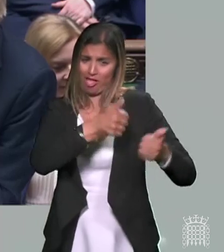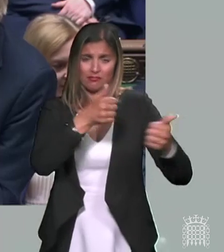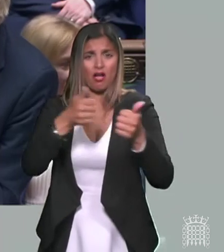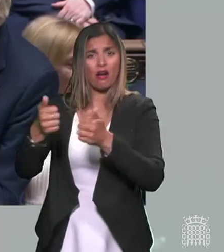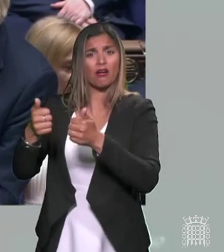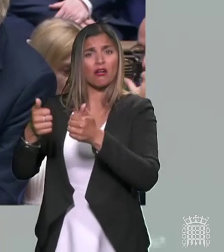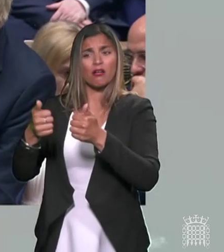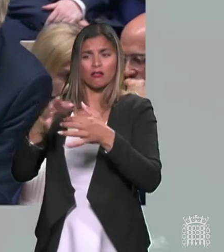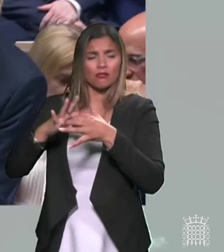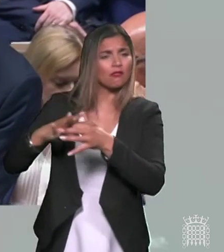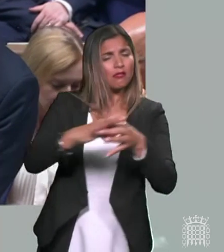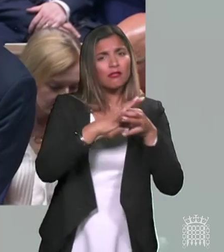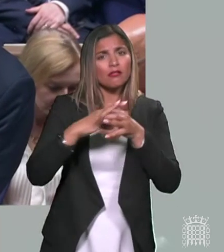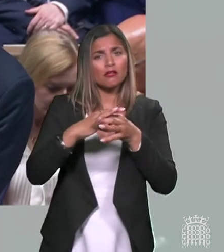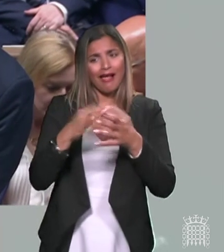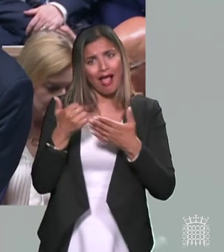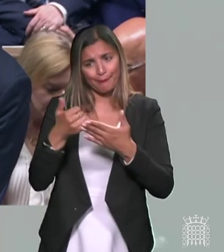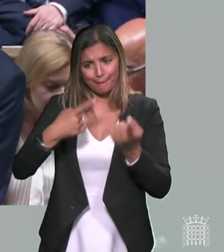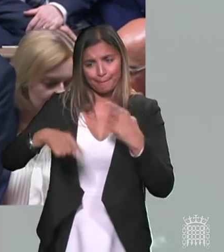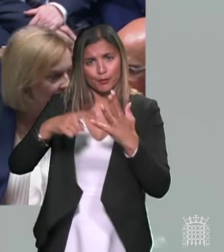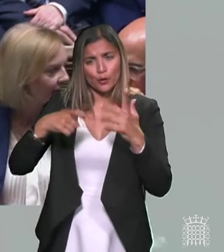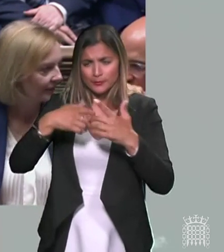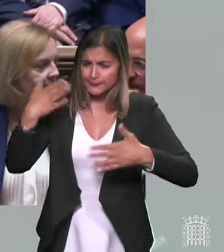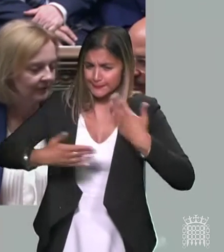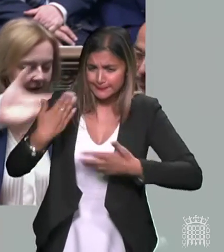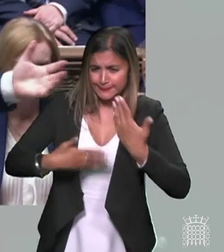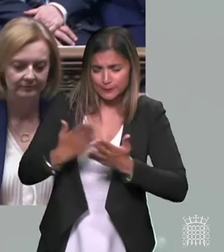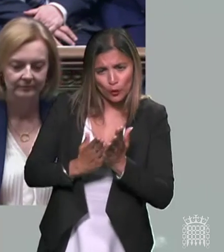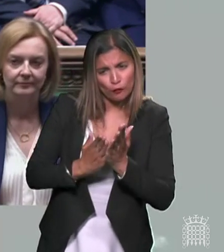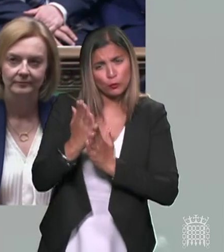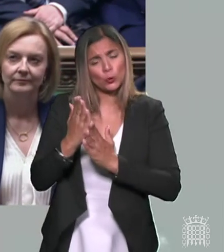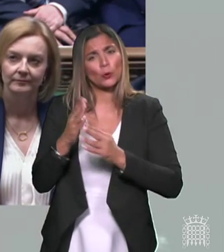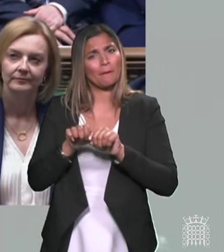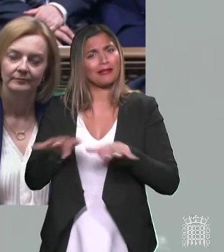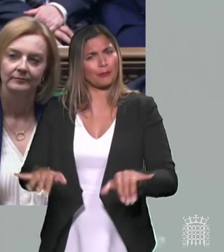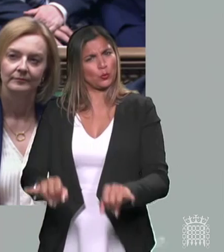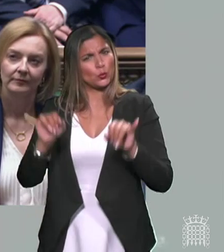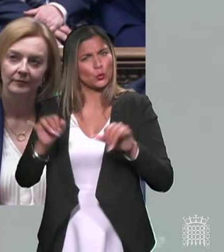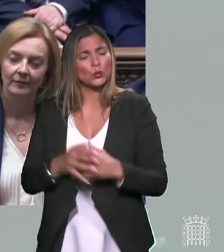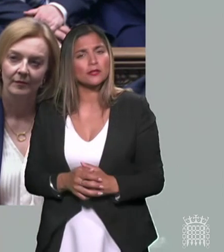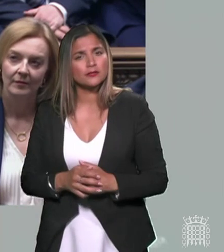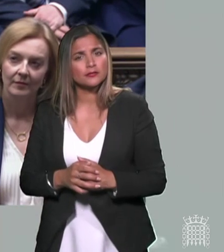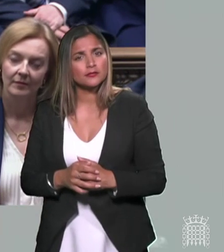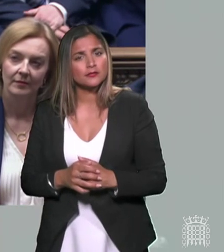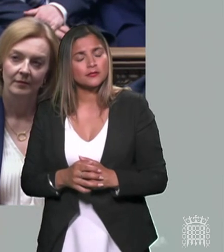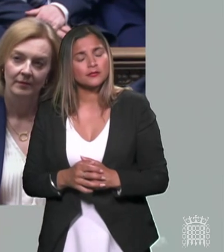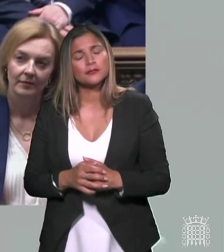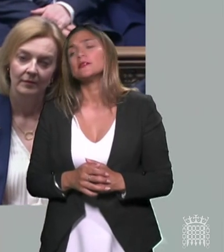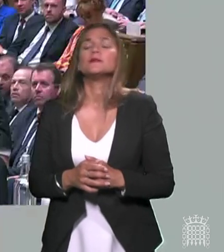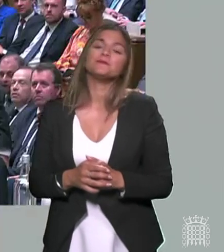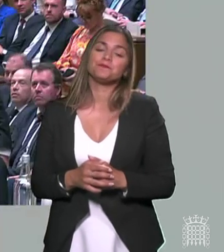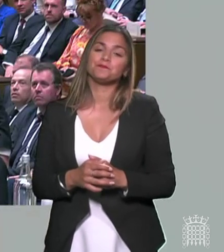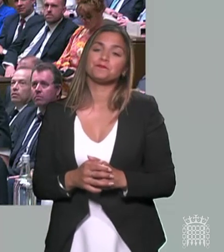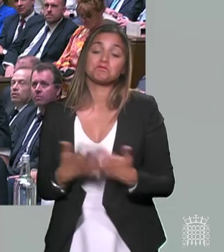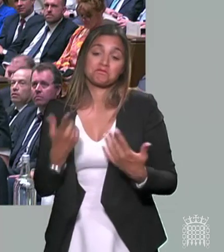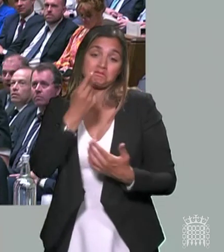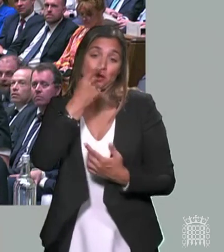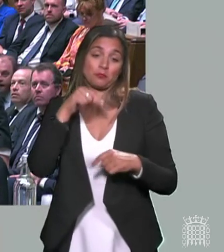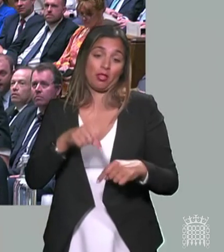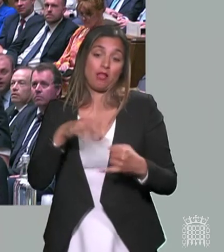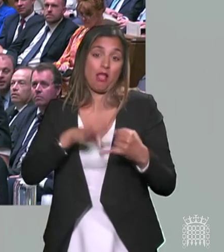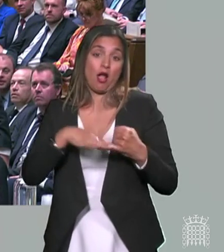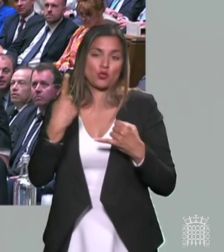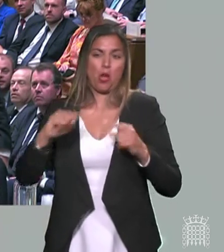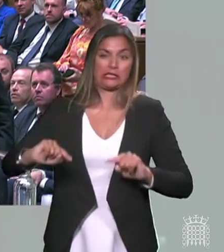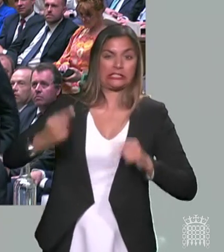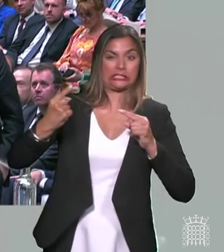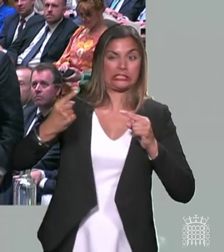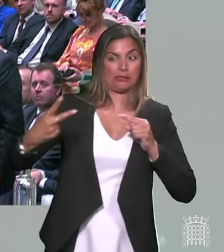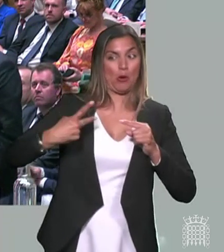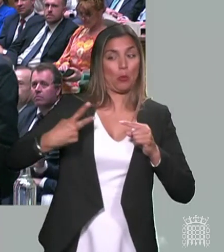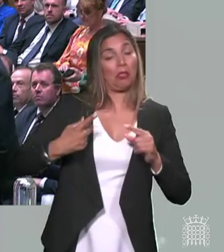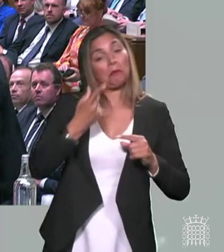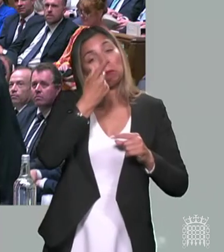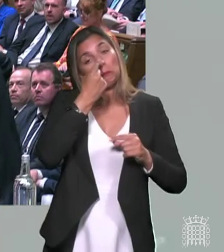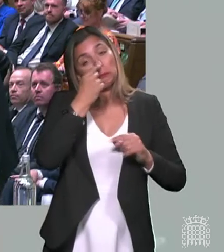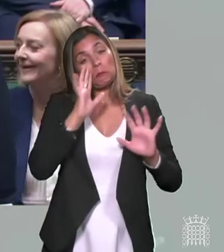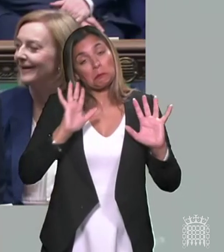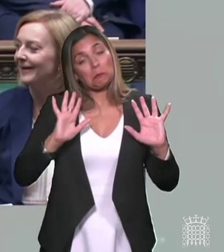I just want to say to the right honourable and learned Gentleman that the next leader of my party may be elected by acclamation, so it is possible that this will be our last confrontation over this Dispatch Box.